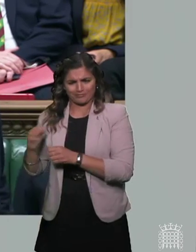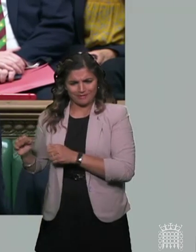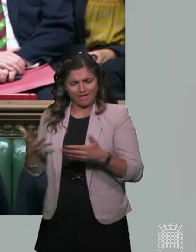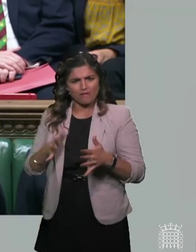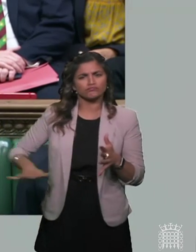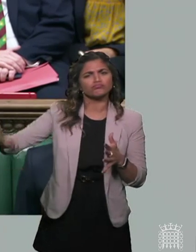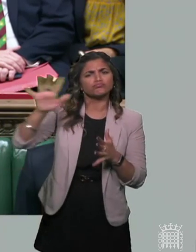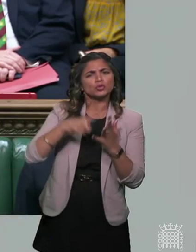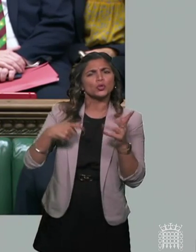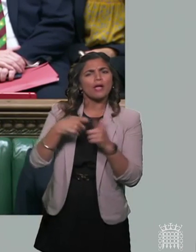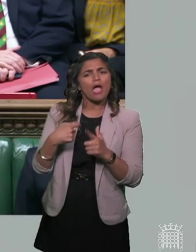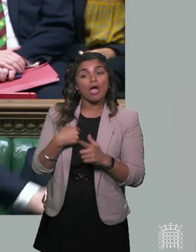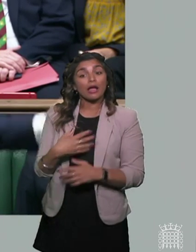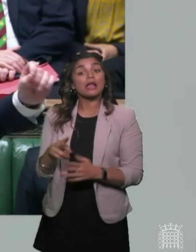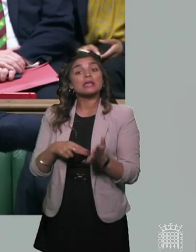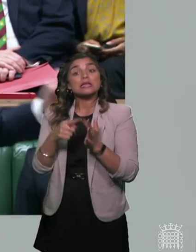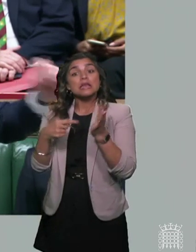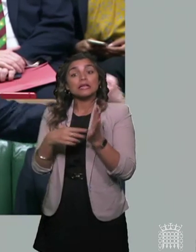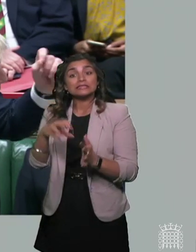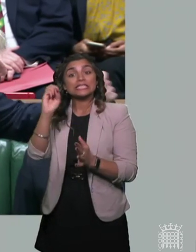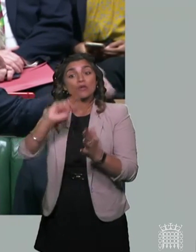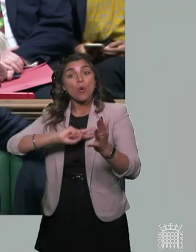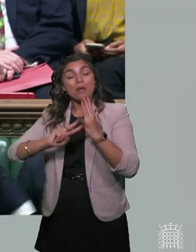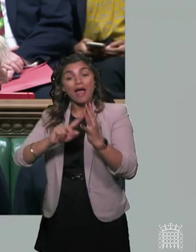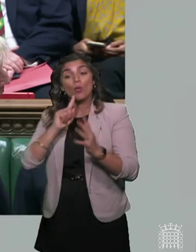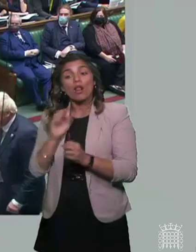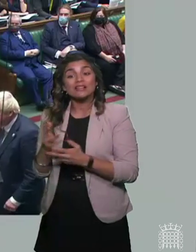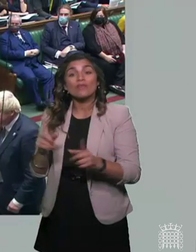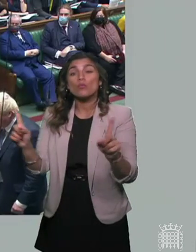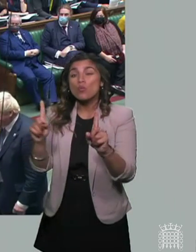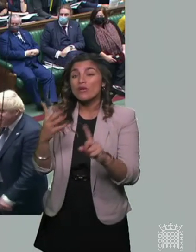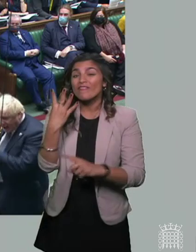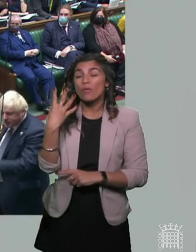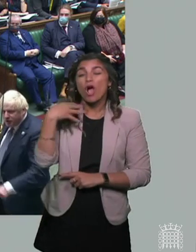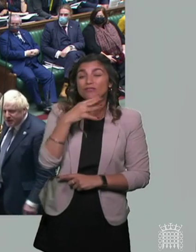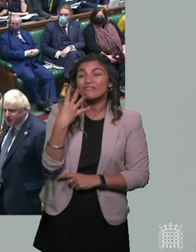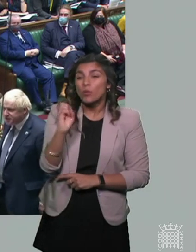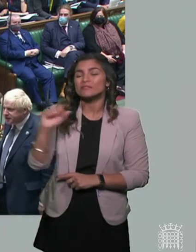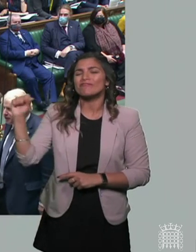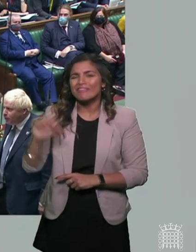Our net zero plan will deliver 440,000 jobs.